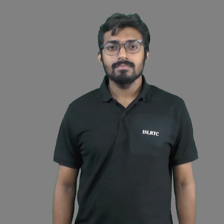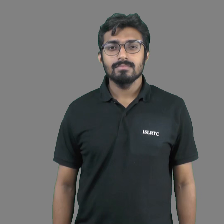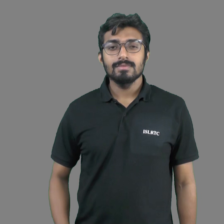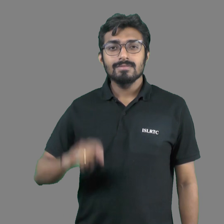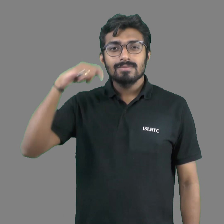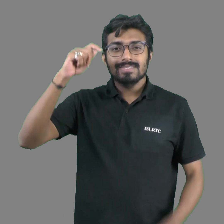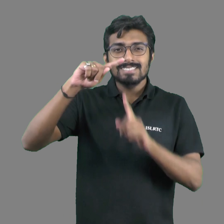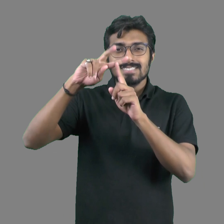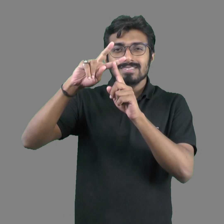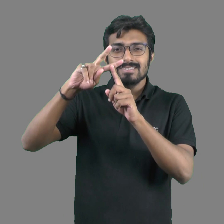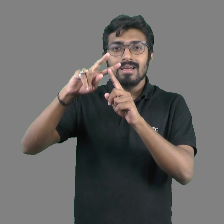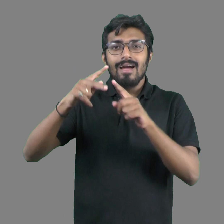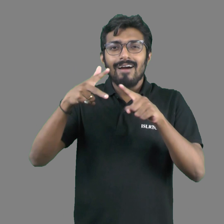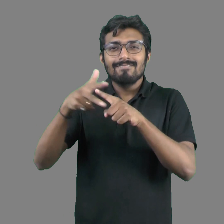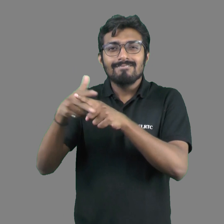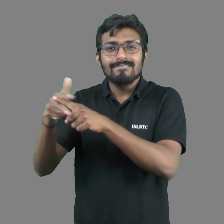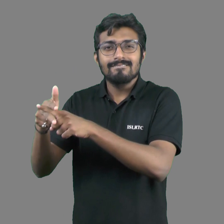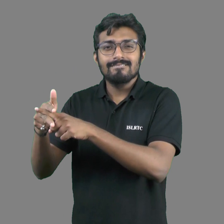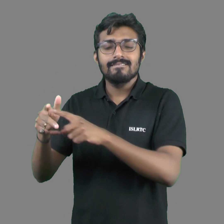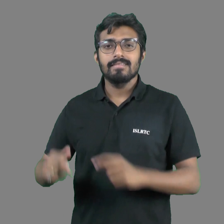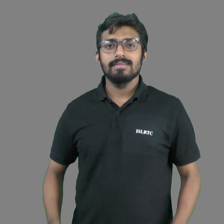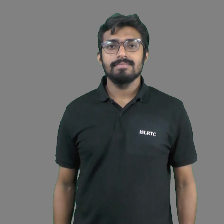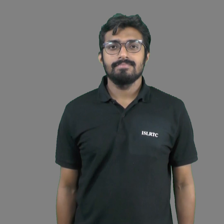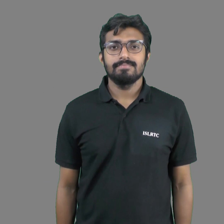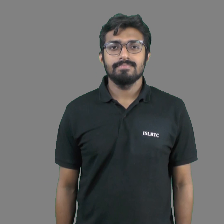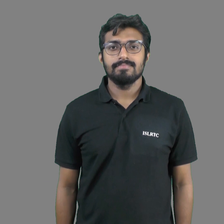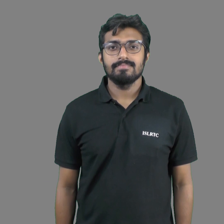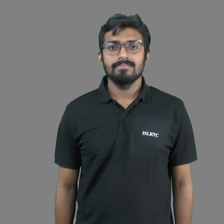Serial (TV)